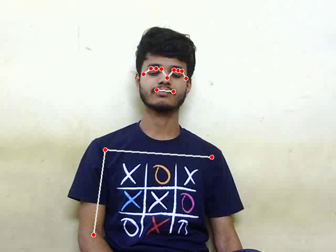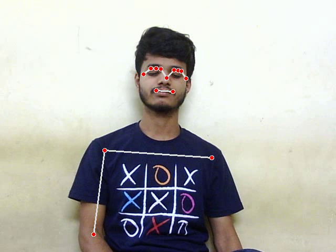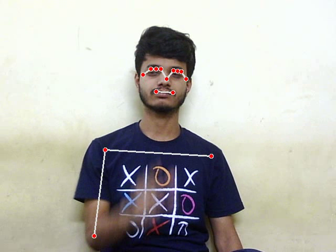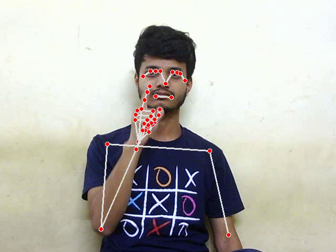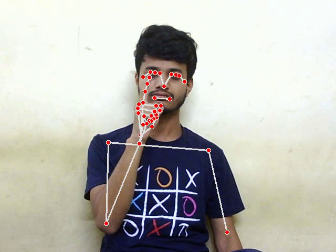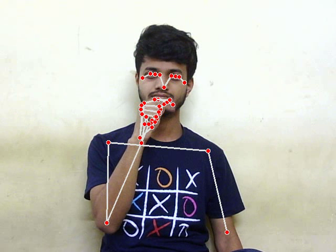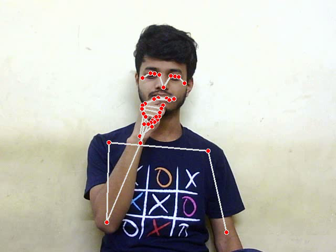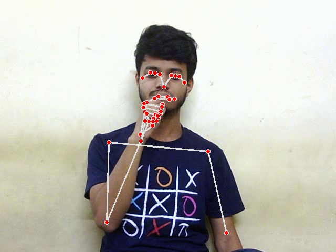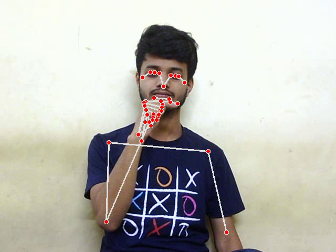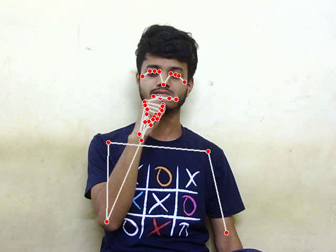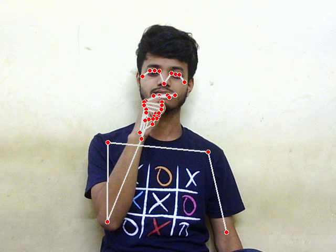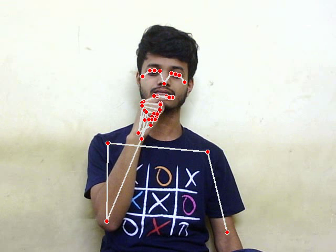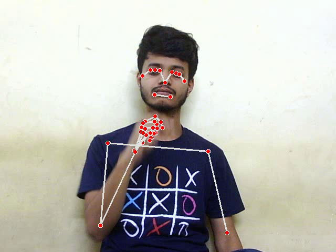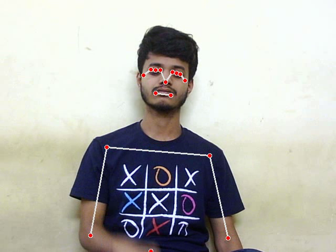who